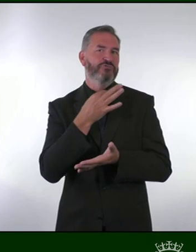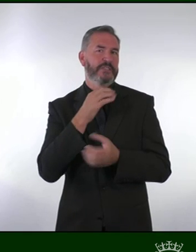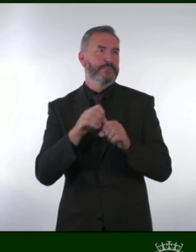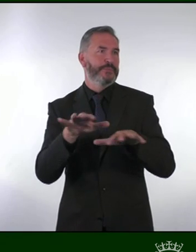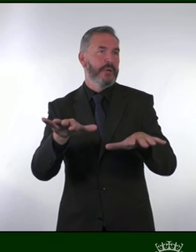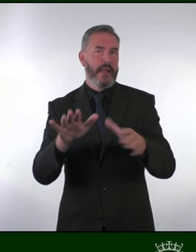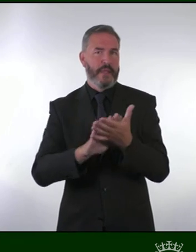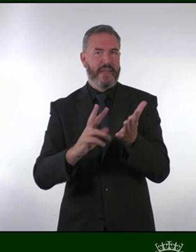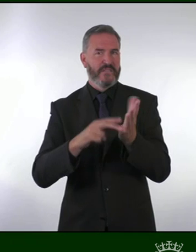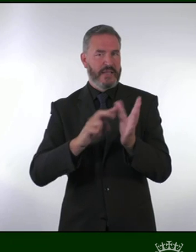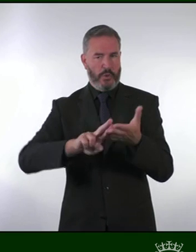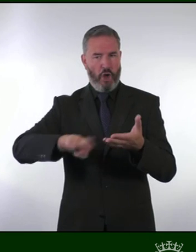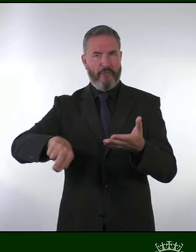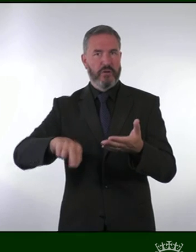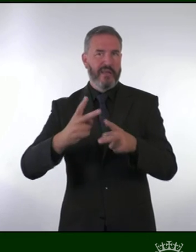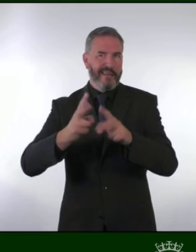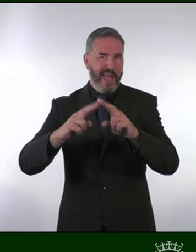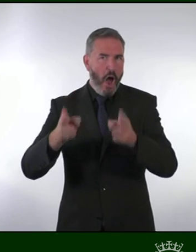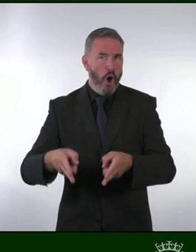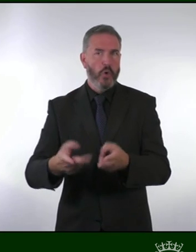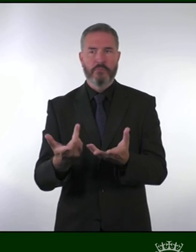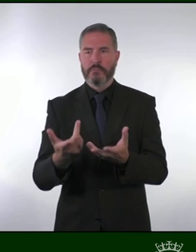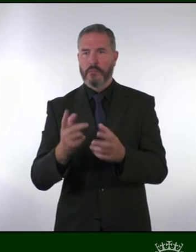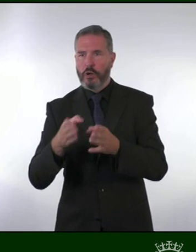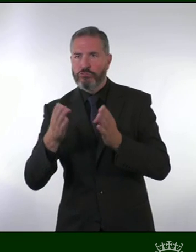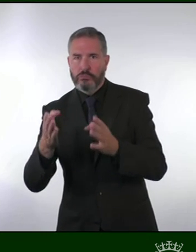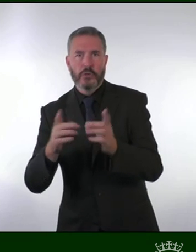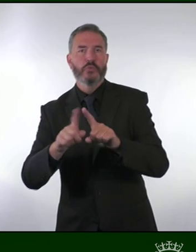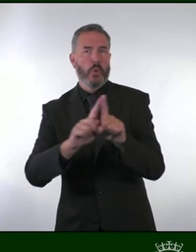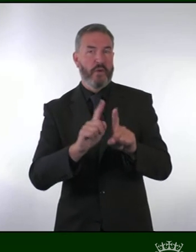That removed the burden of VAT in care homes, NHS trusts and for key workers.